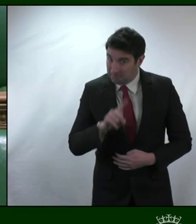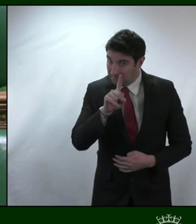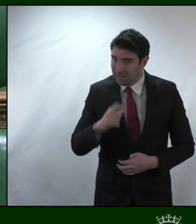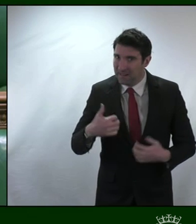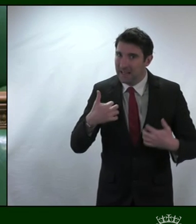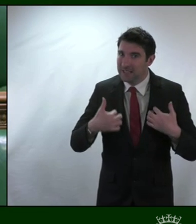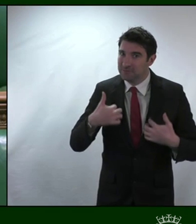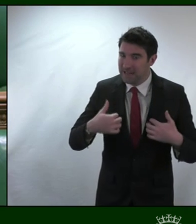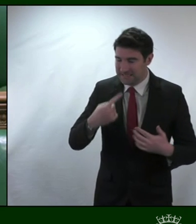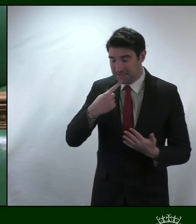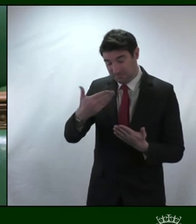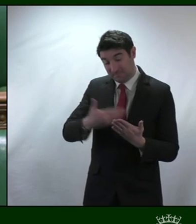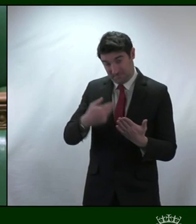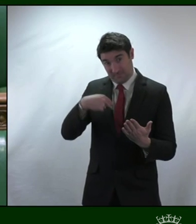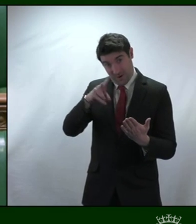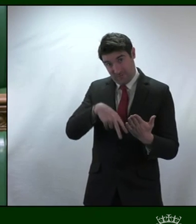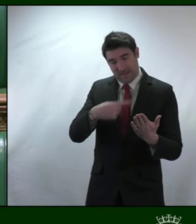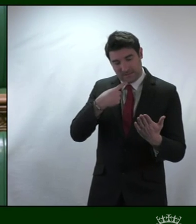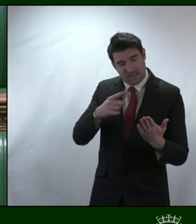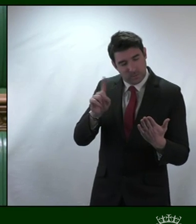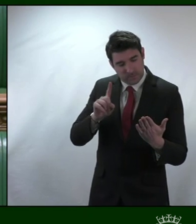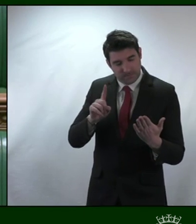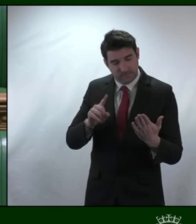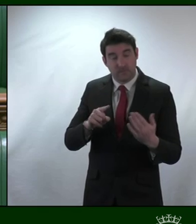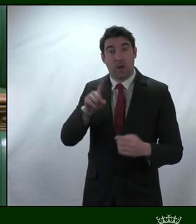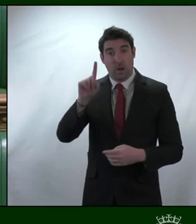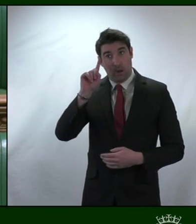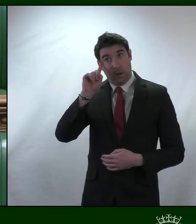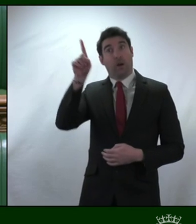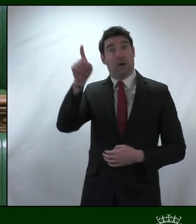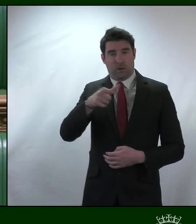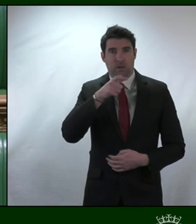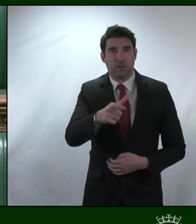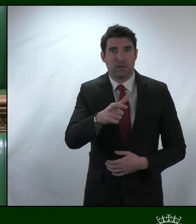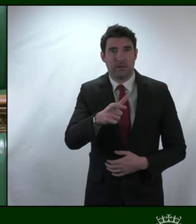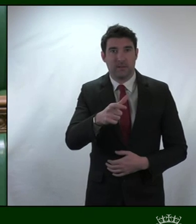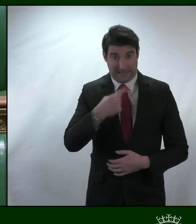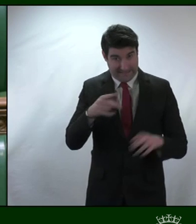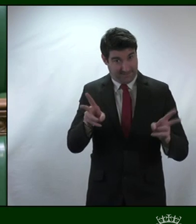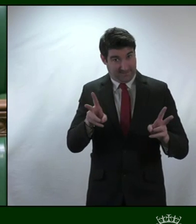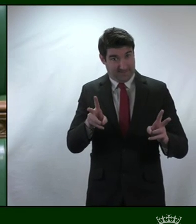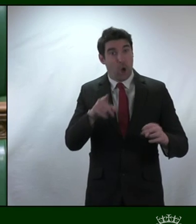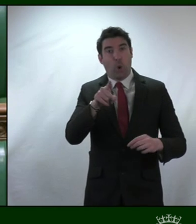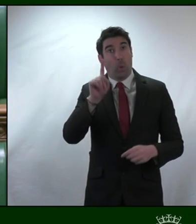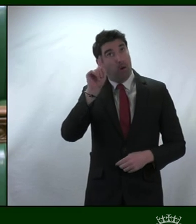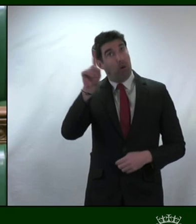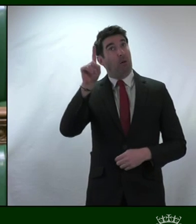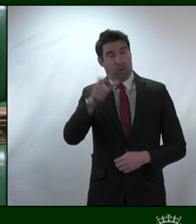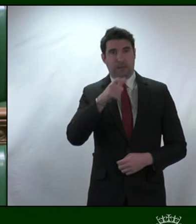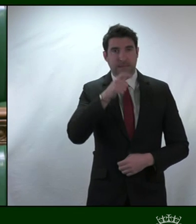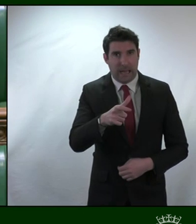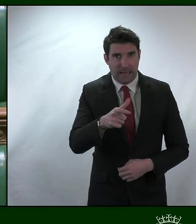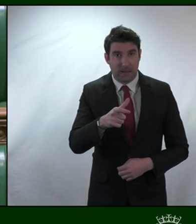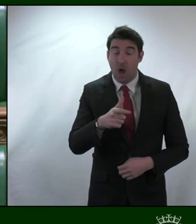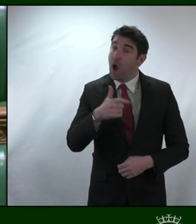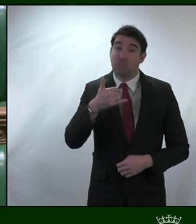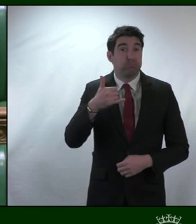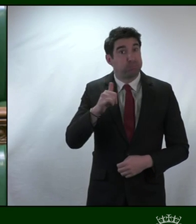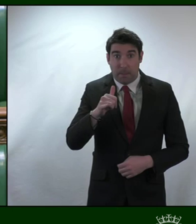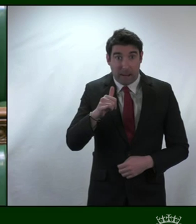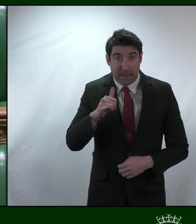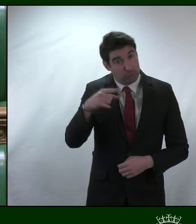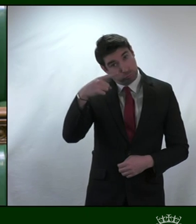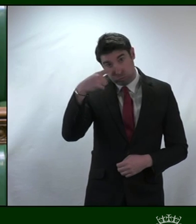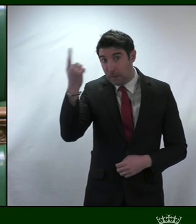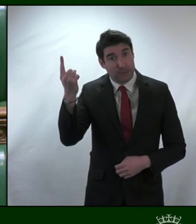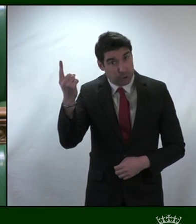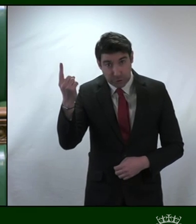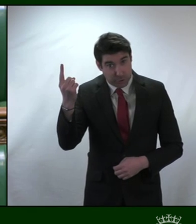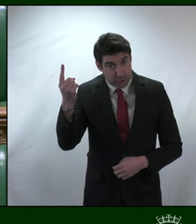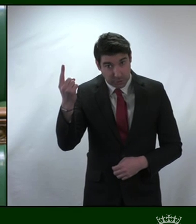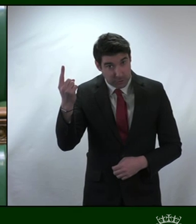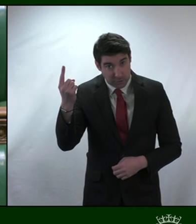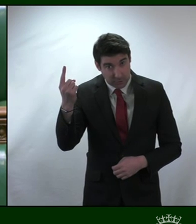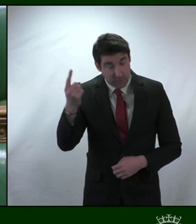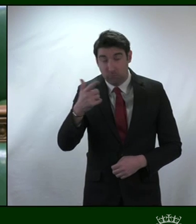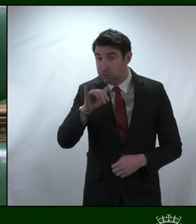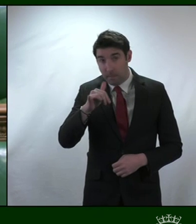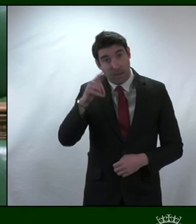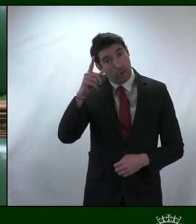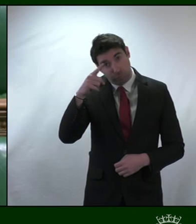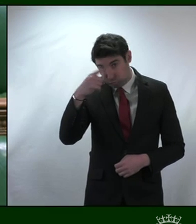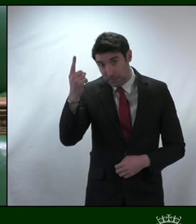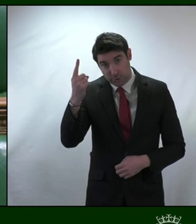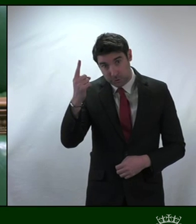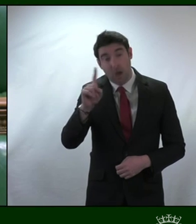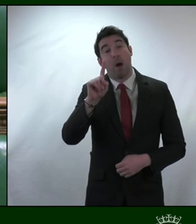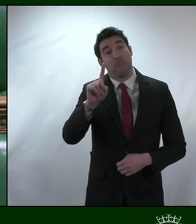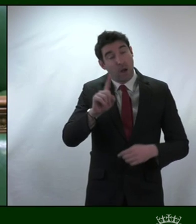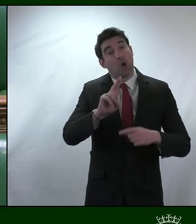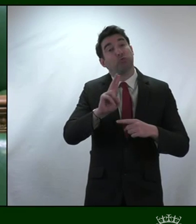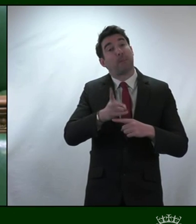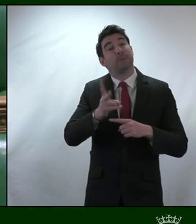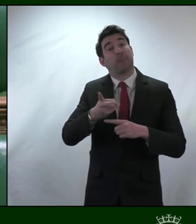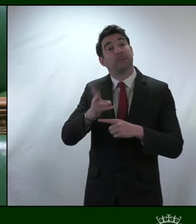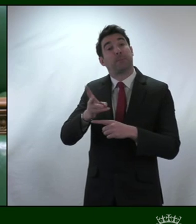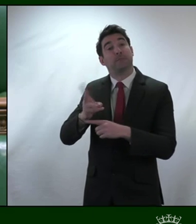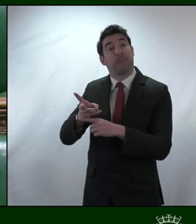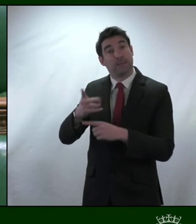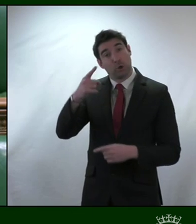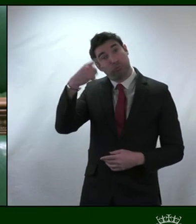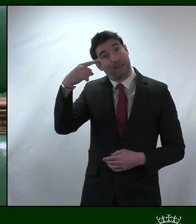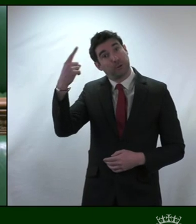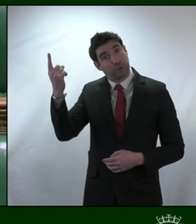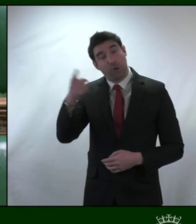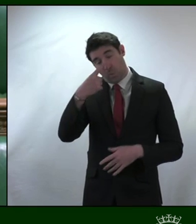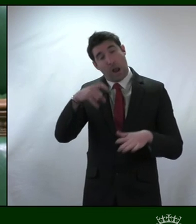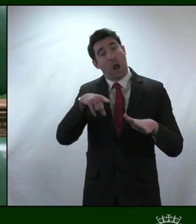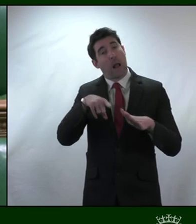It says this: “say the first thing that comes into your head… It’ll probably be nonsense… You may get a bad headline… but… If you make enough dubious claims, fast enough”, you can get away with it.